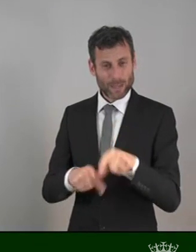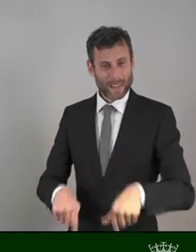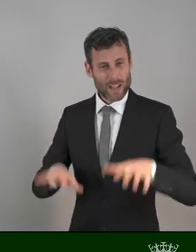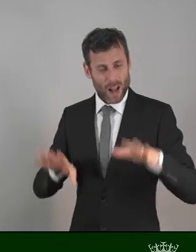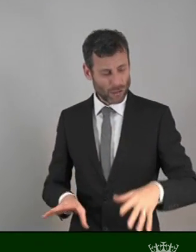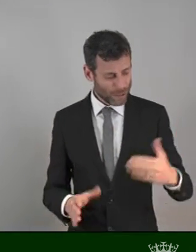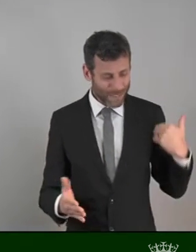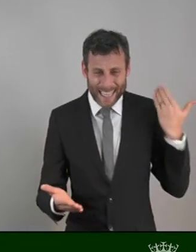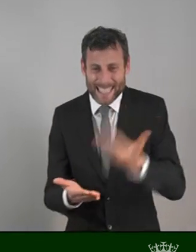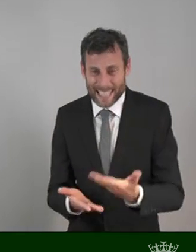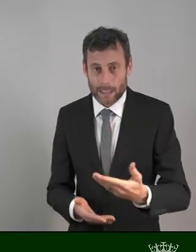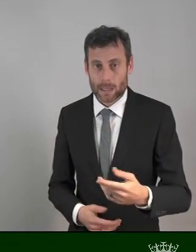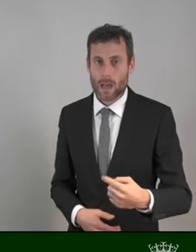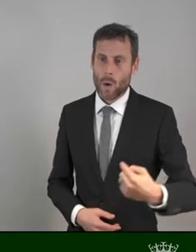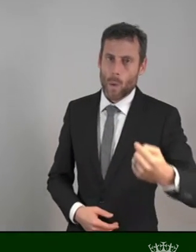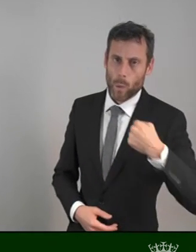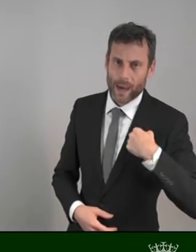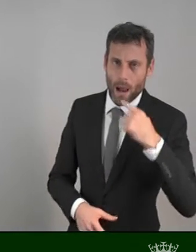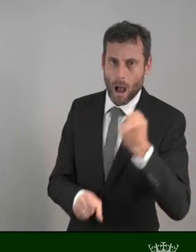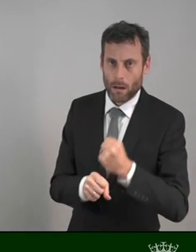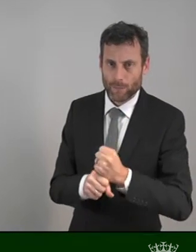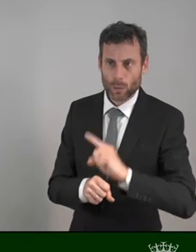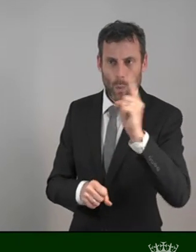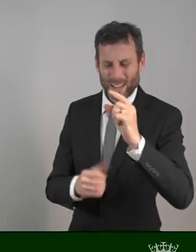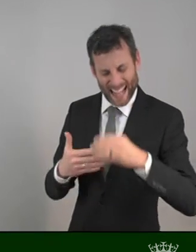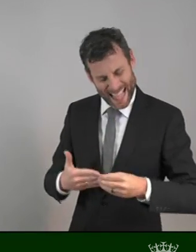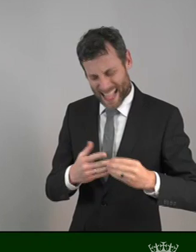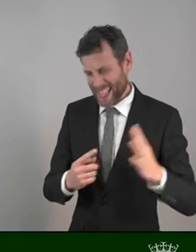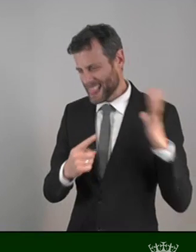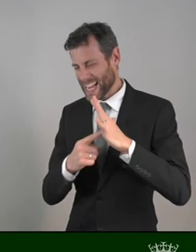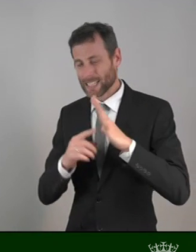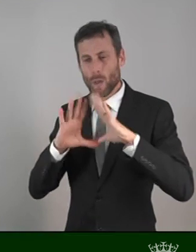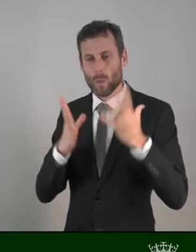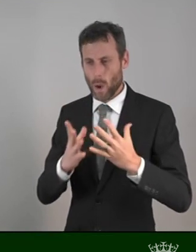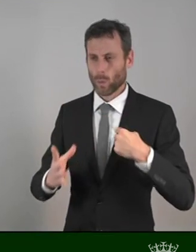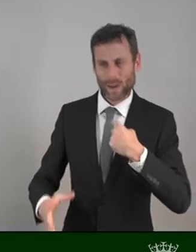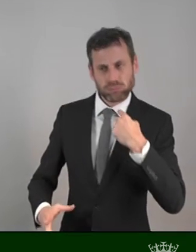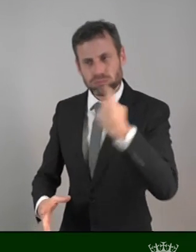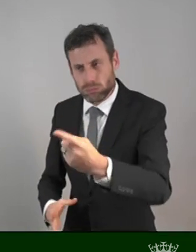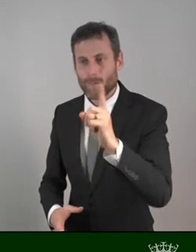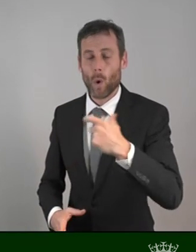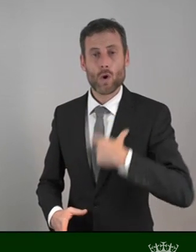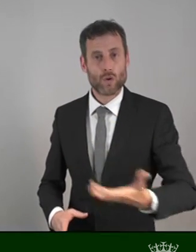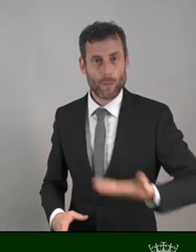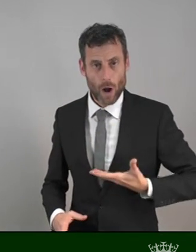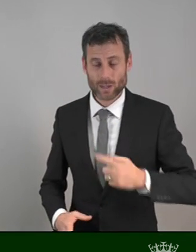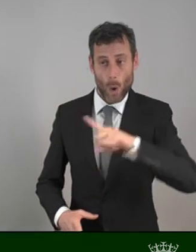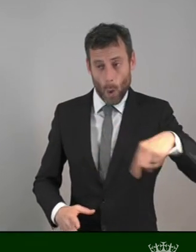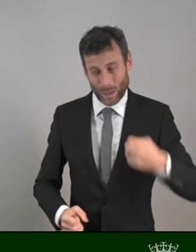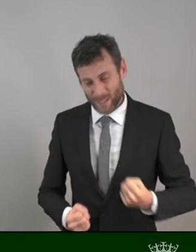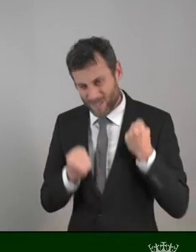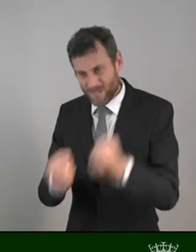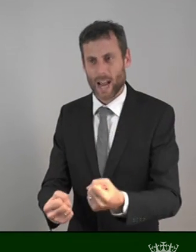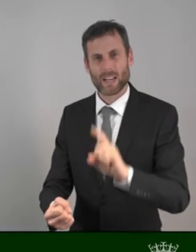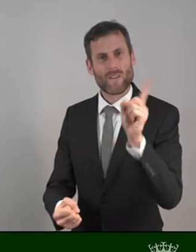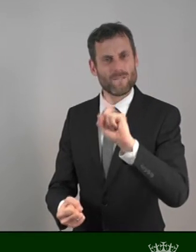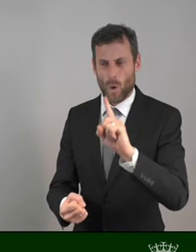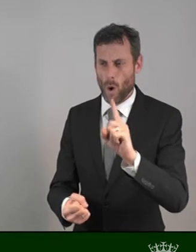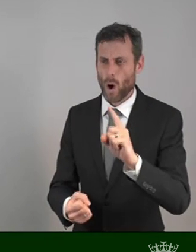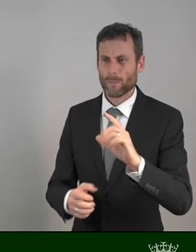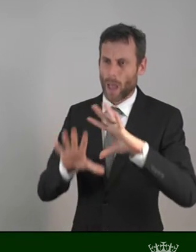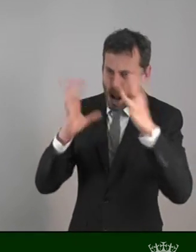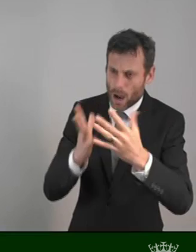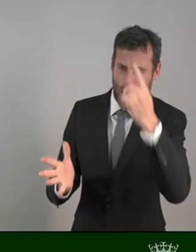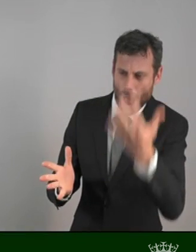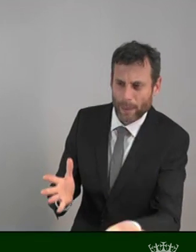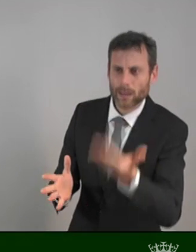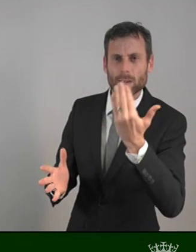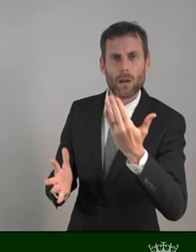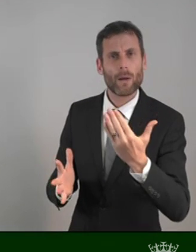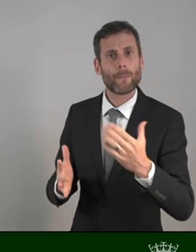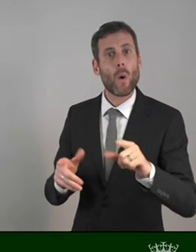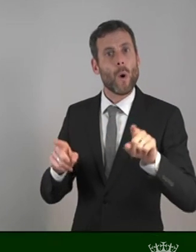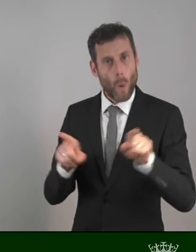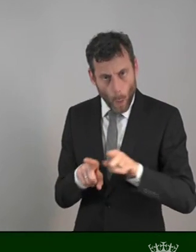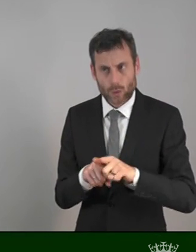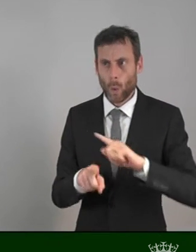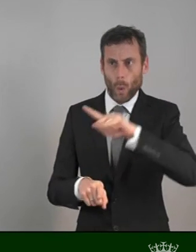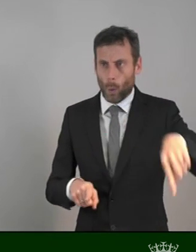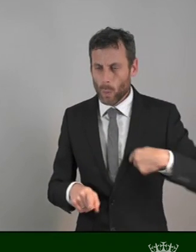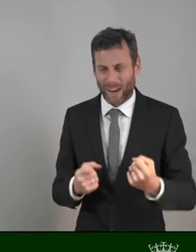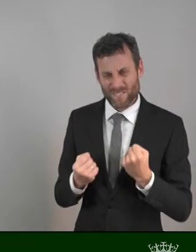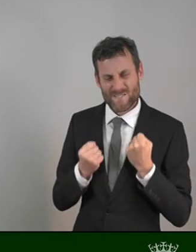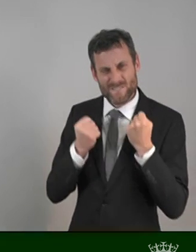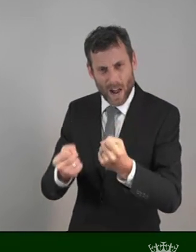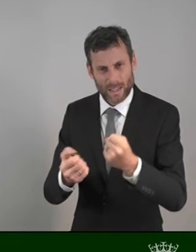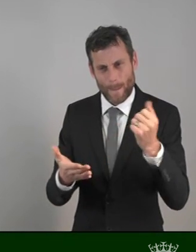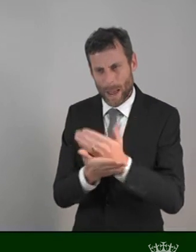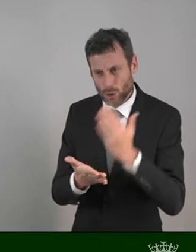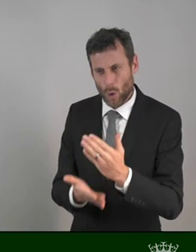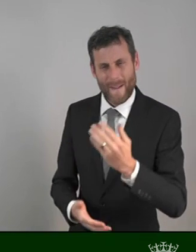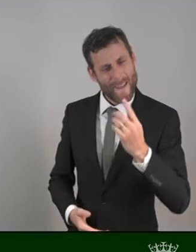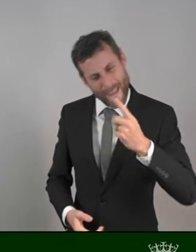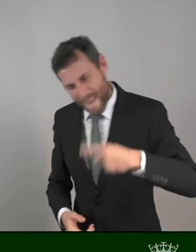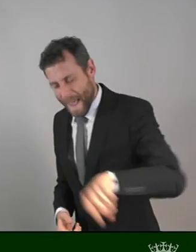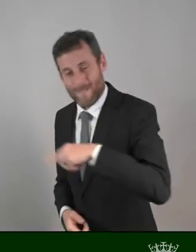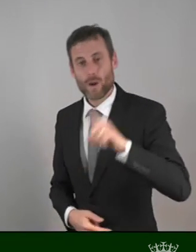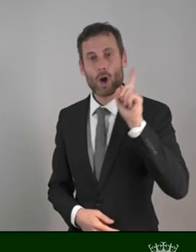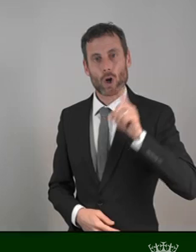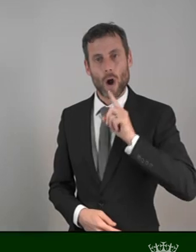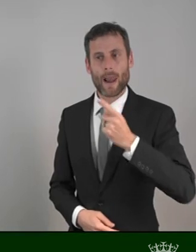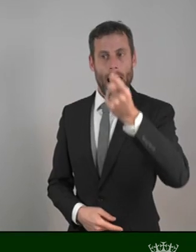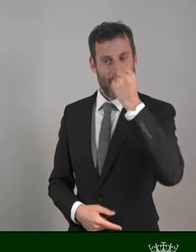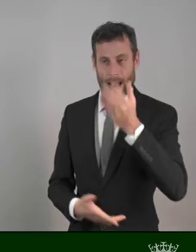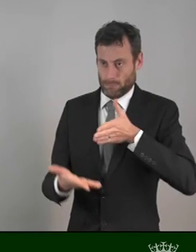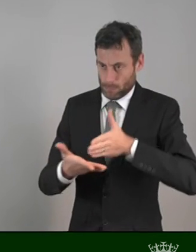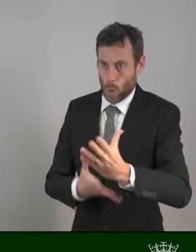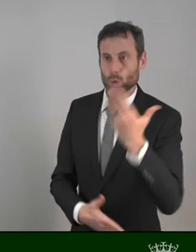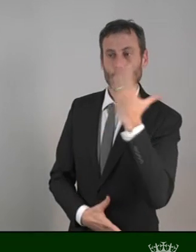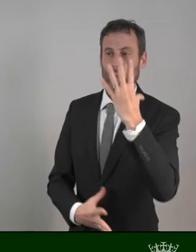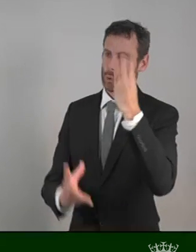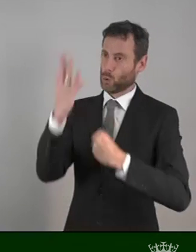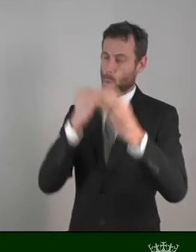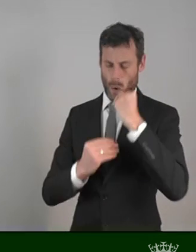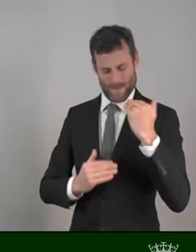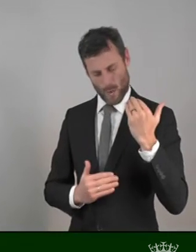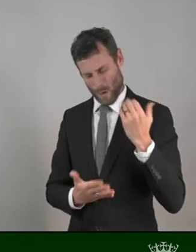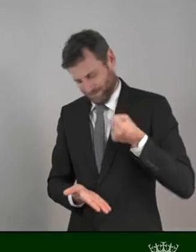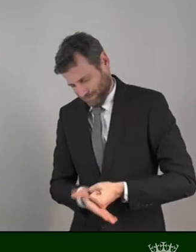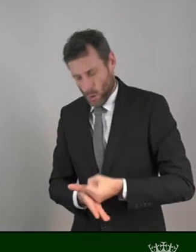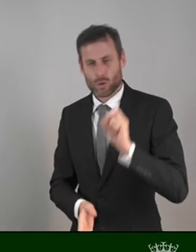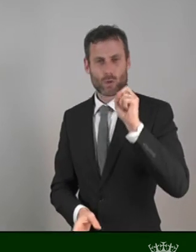This Government are leading the world in tackling abuses, sticking up for human rights, championing the struggle against climate change, and leading the fight for every single girl in the world to have access to 12 years of quality education.